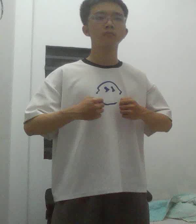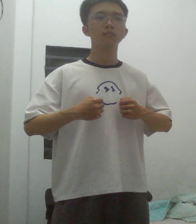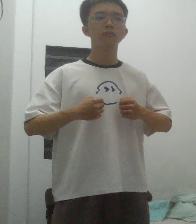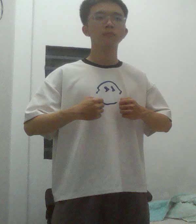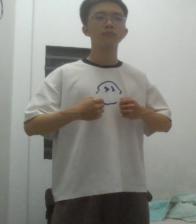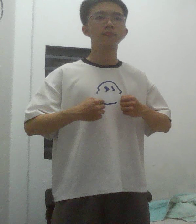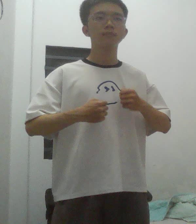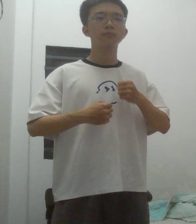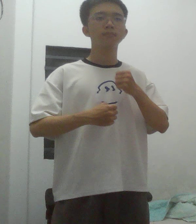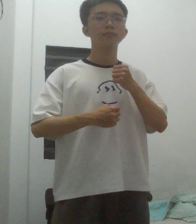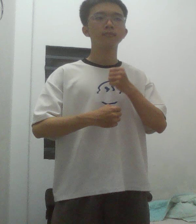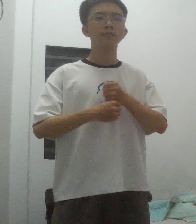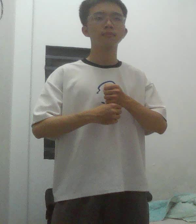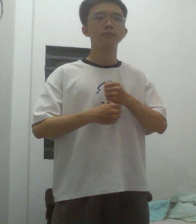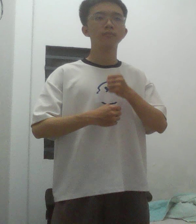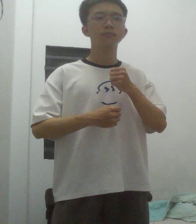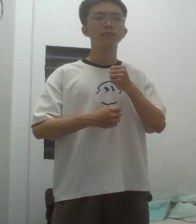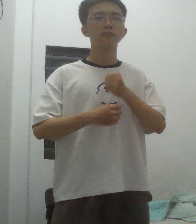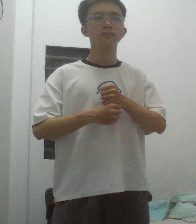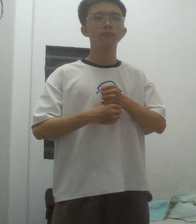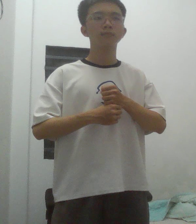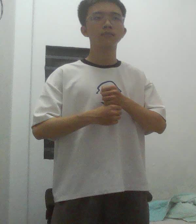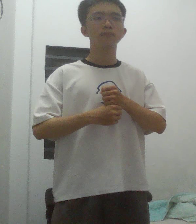cong viec